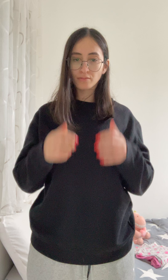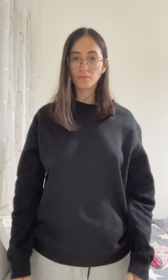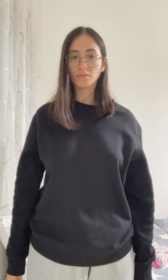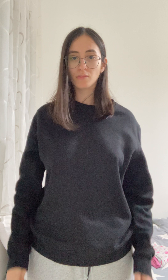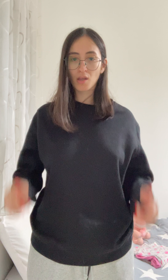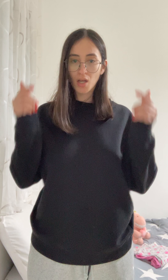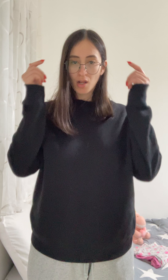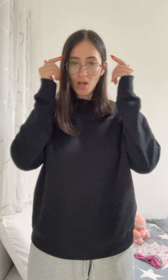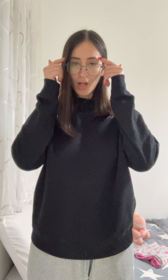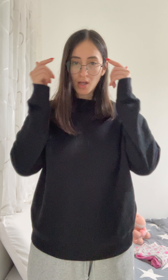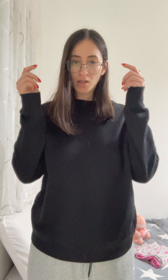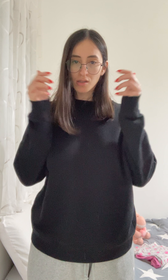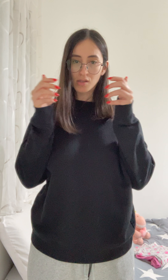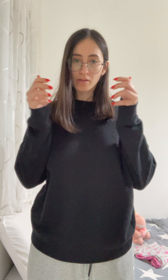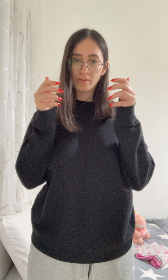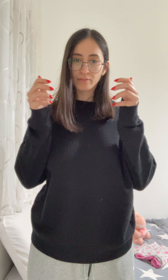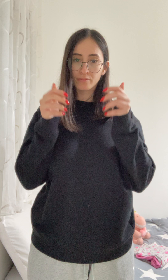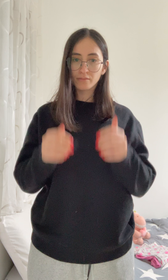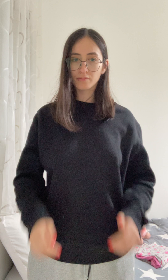לחוץ